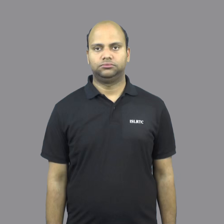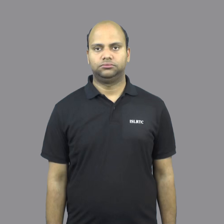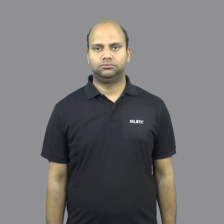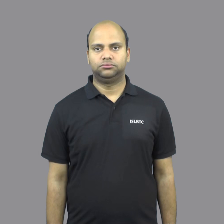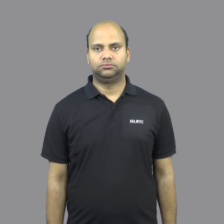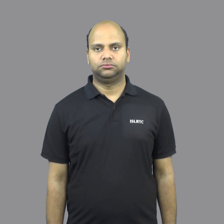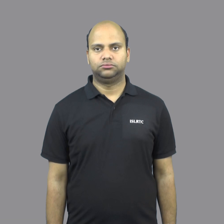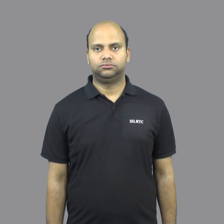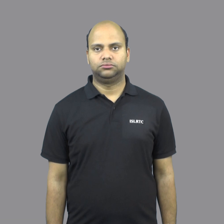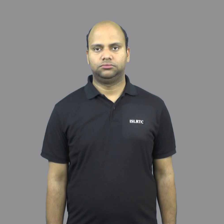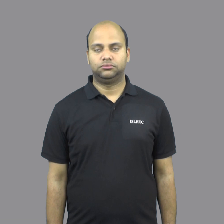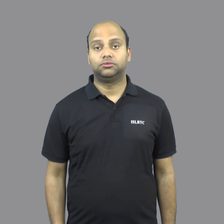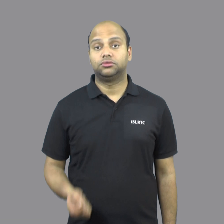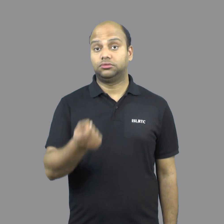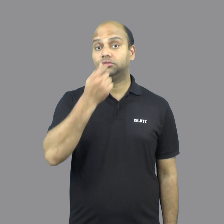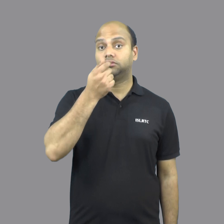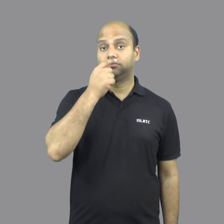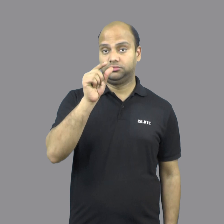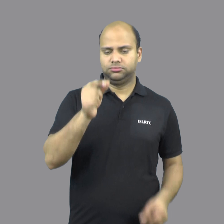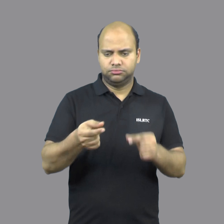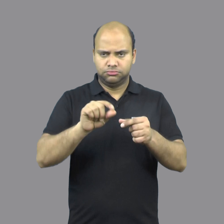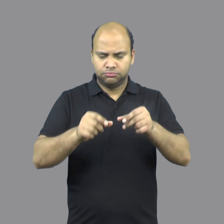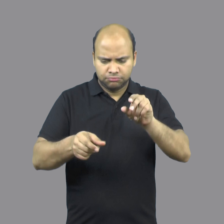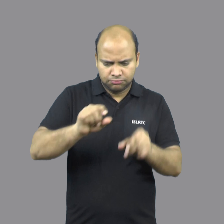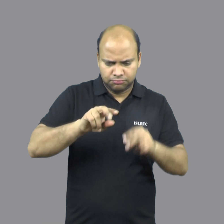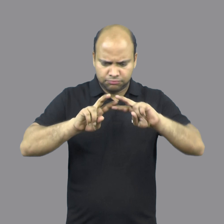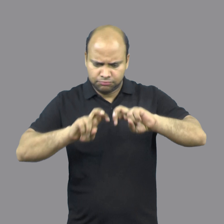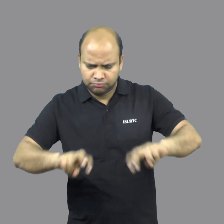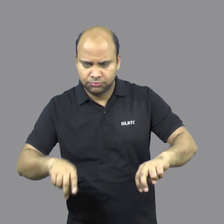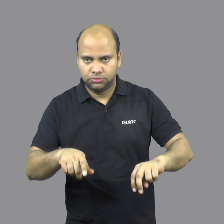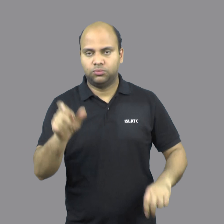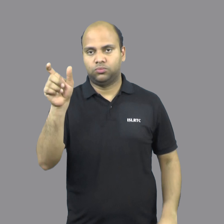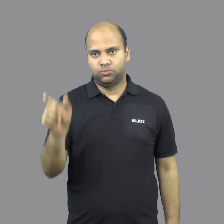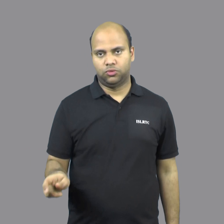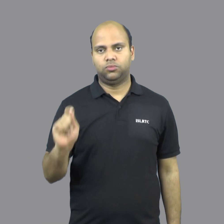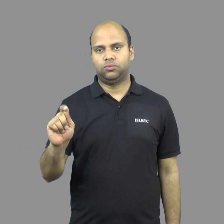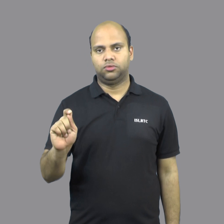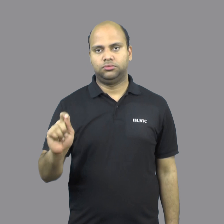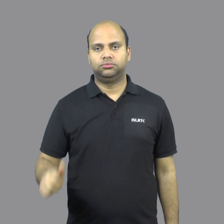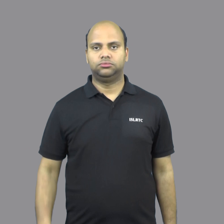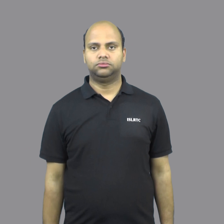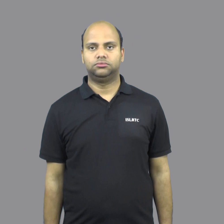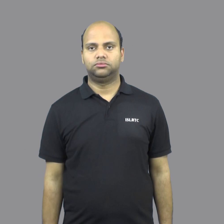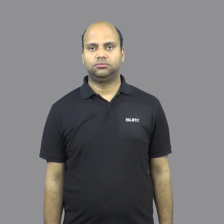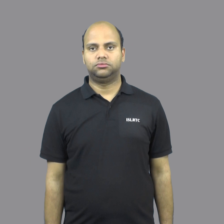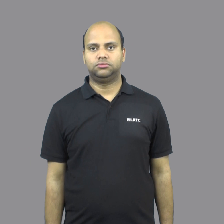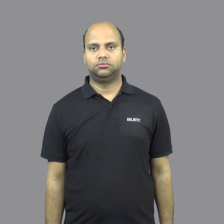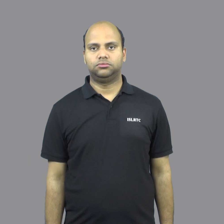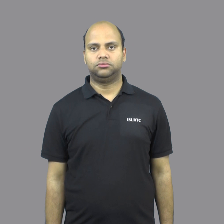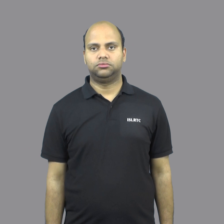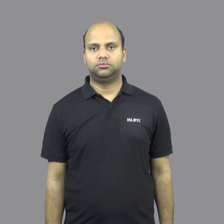Pharmacist